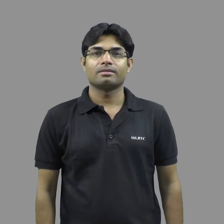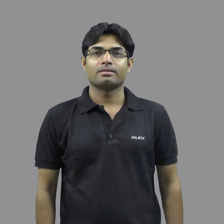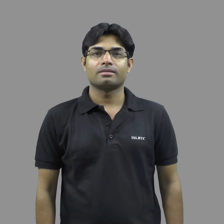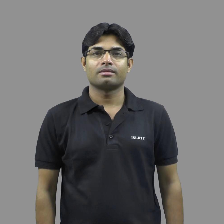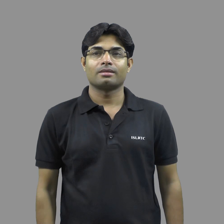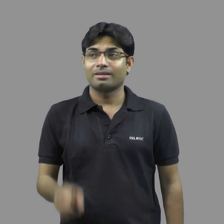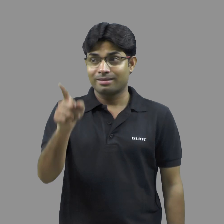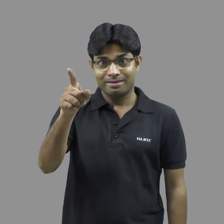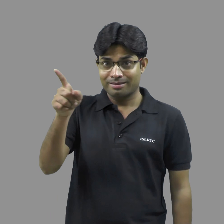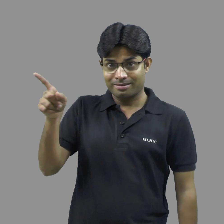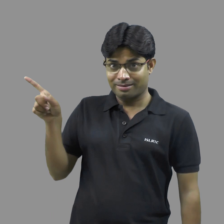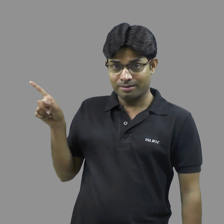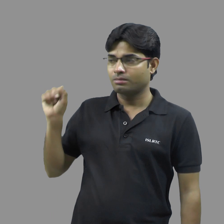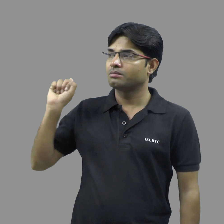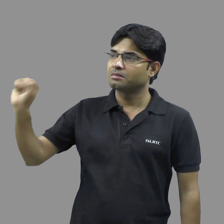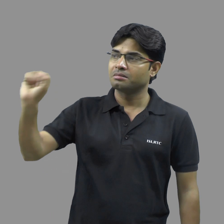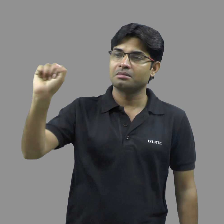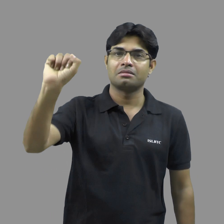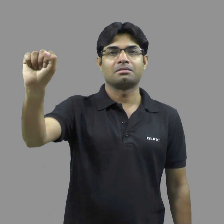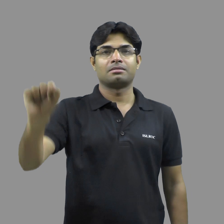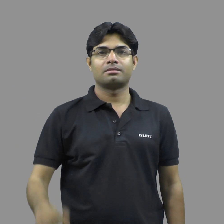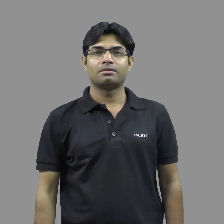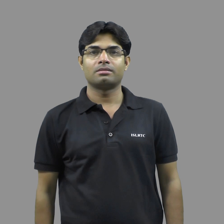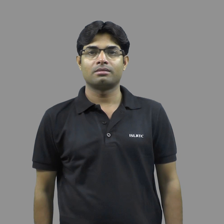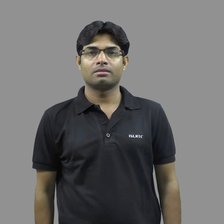Theirs